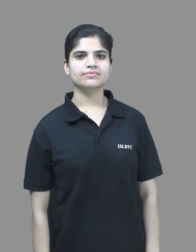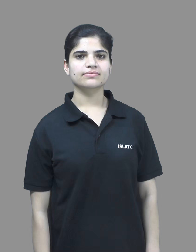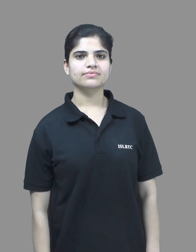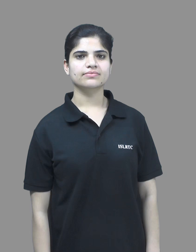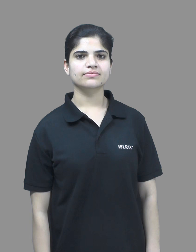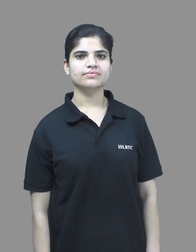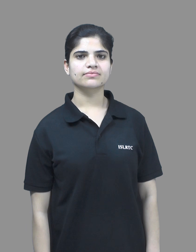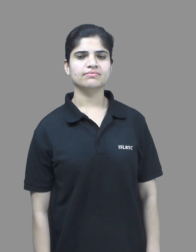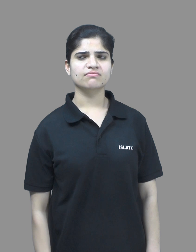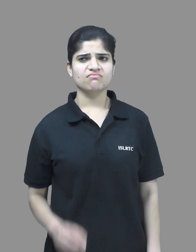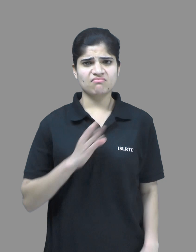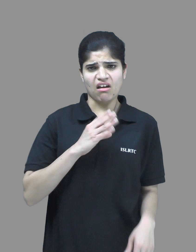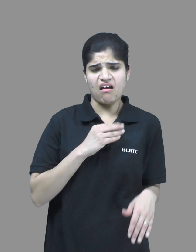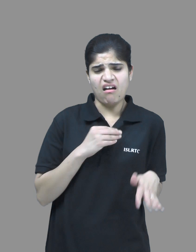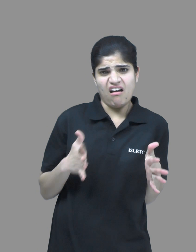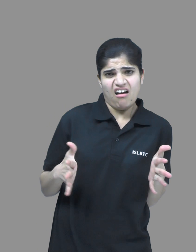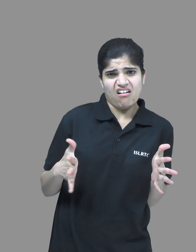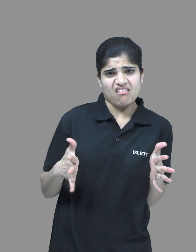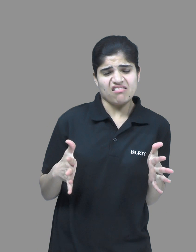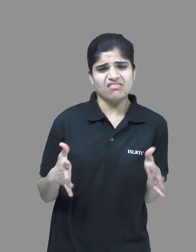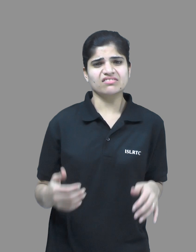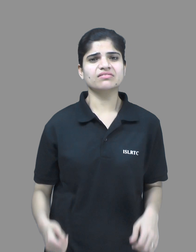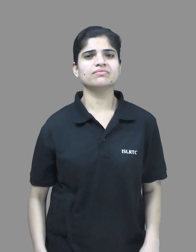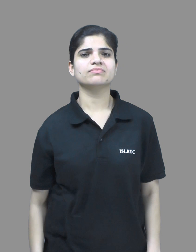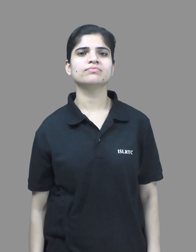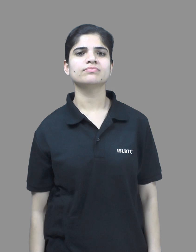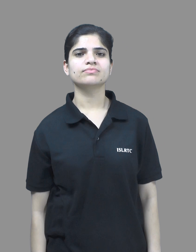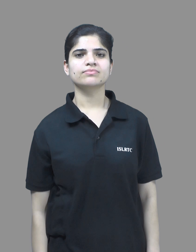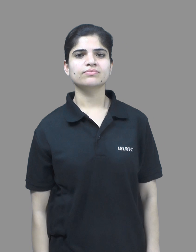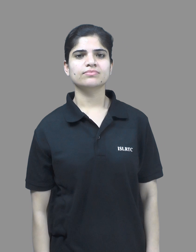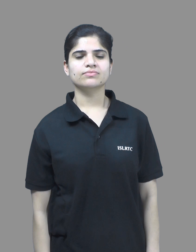Panic